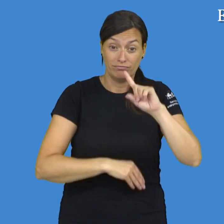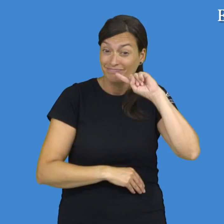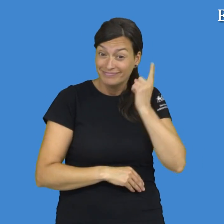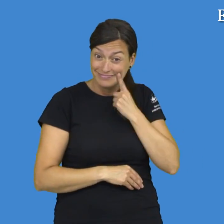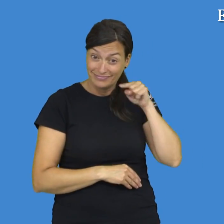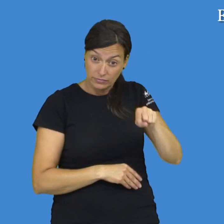descubrir